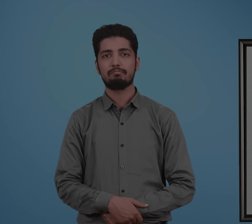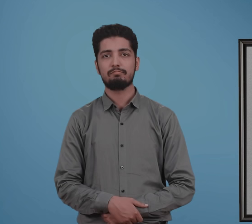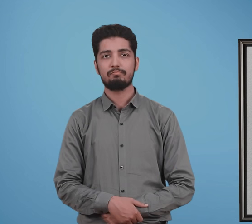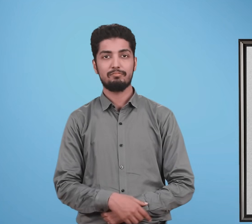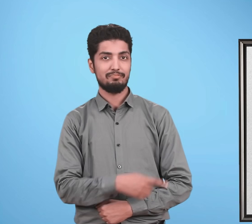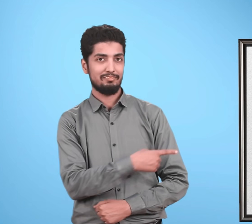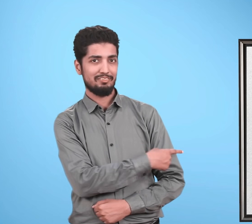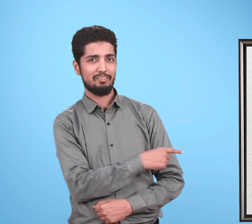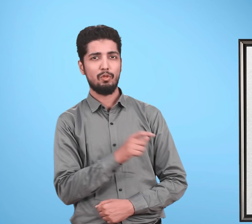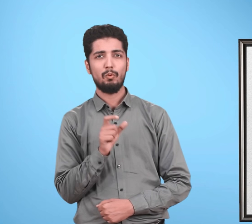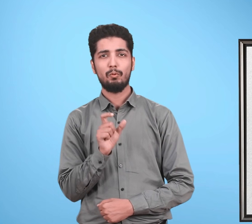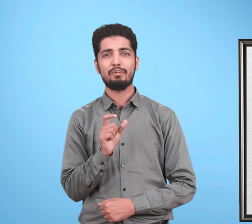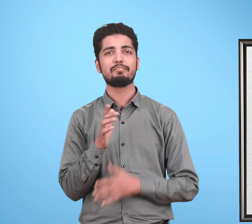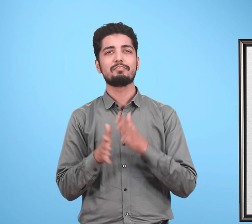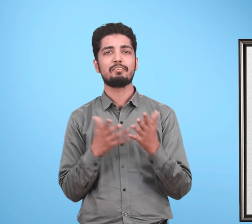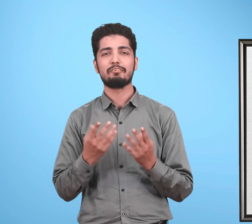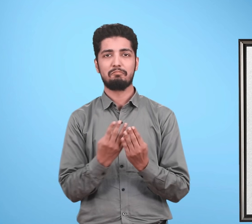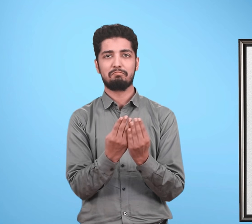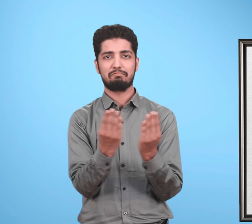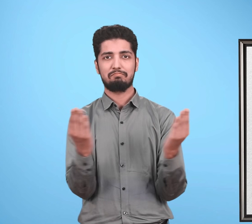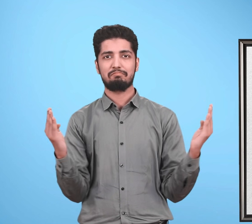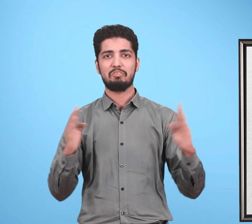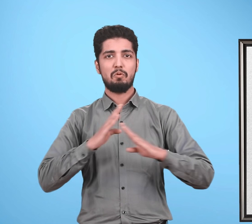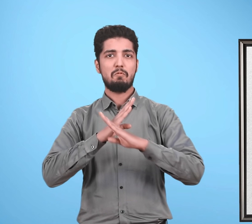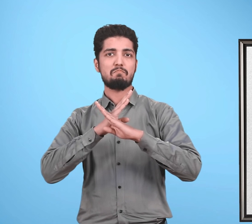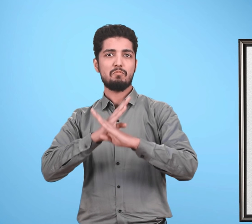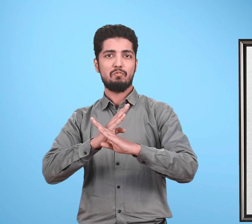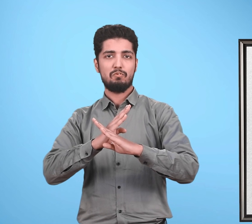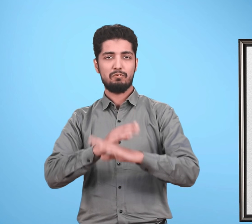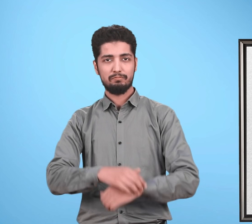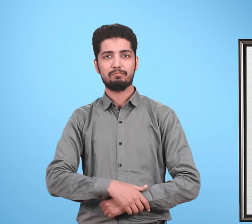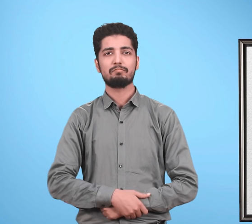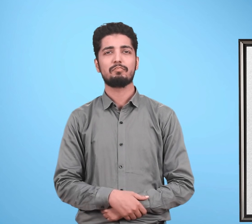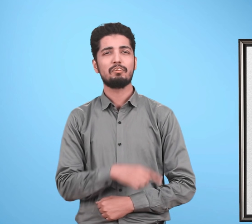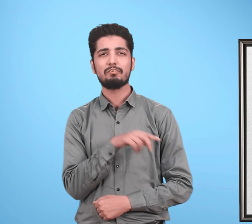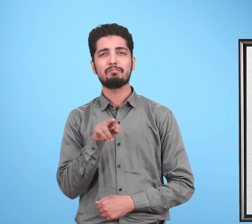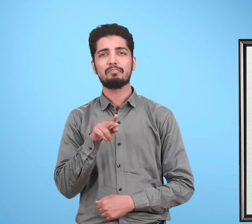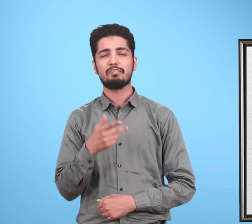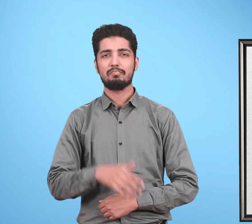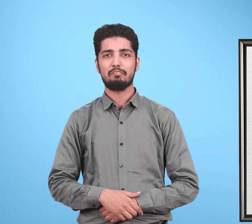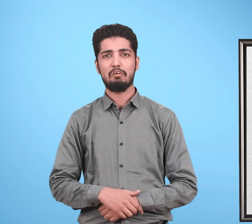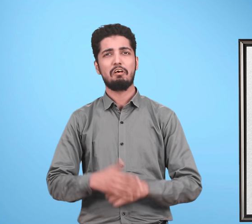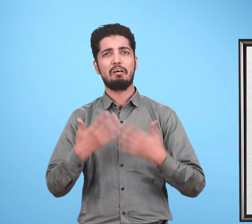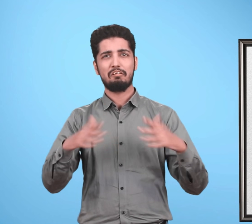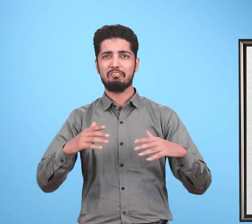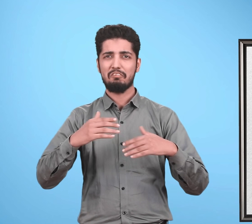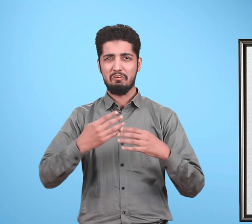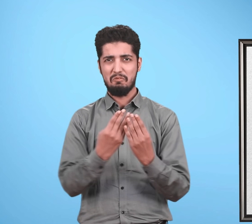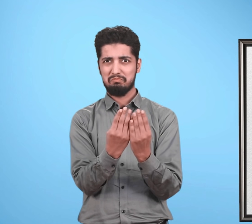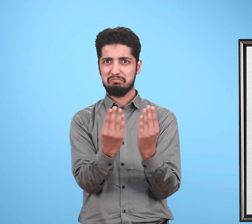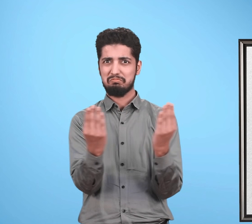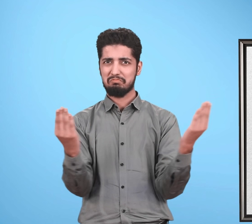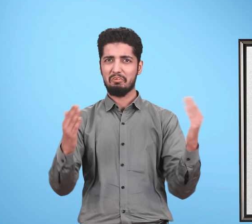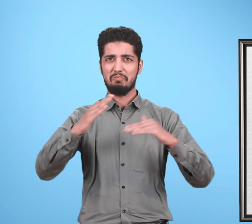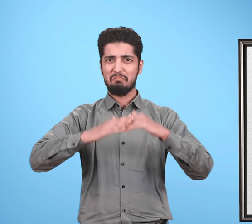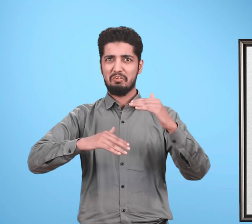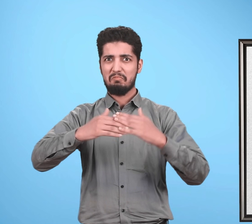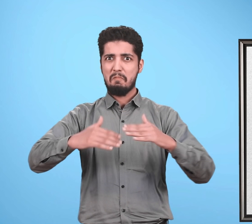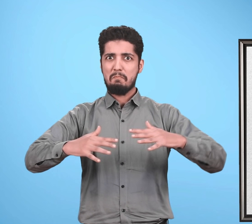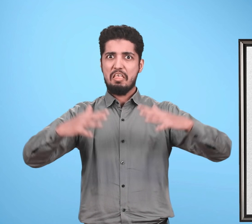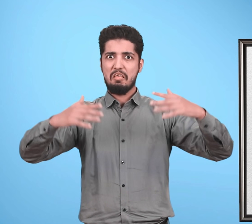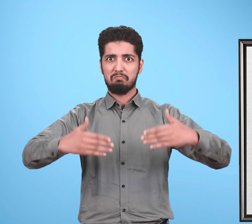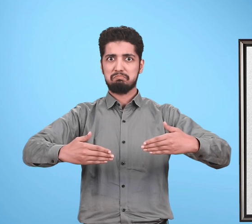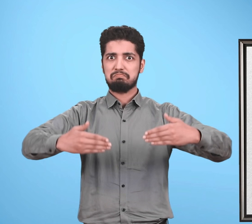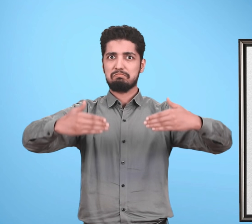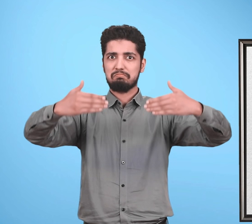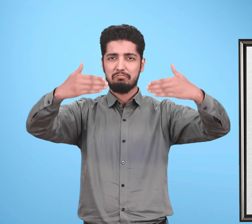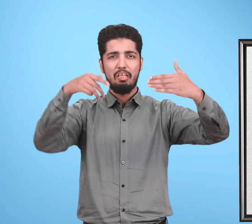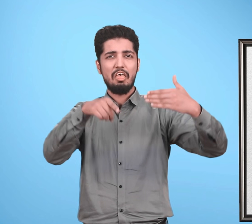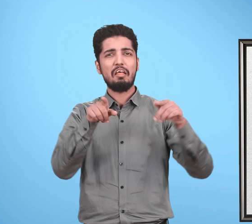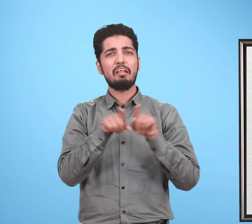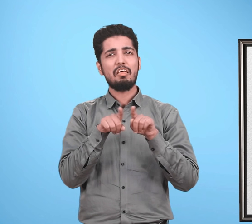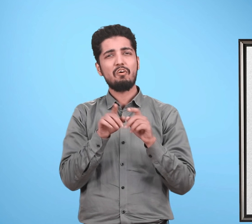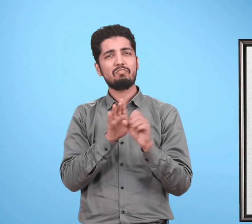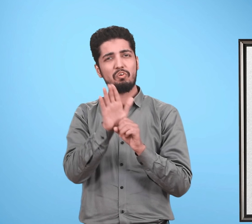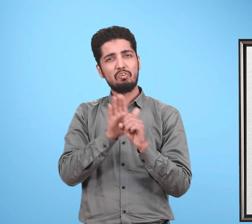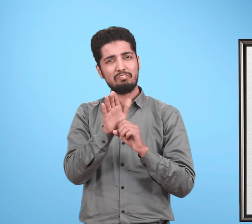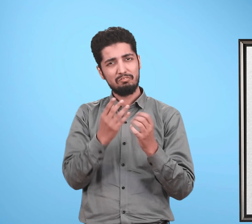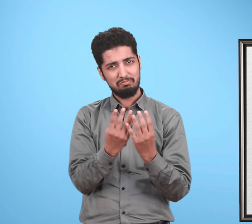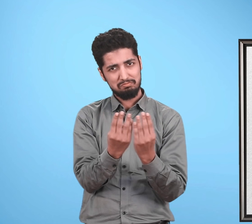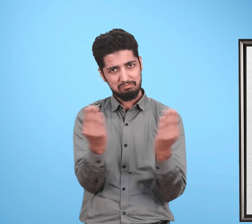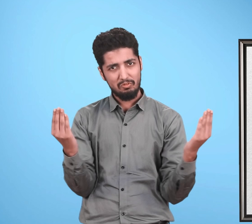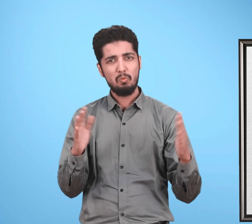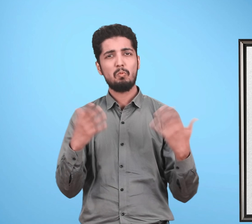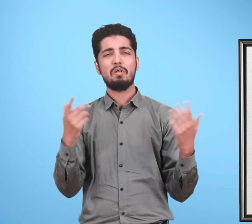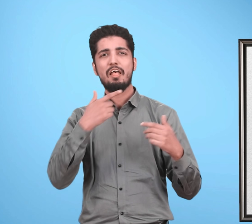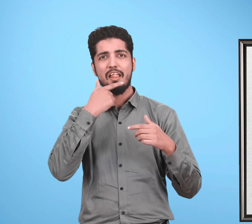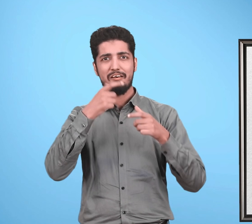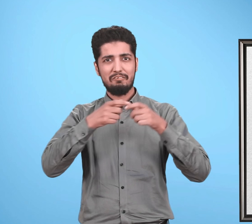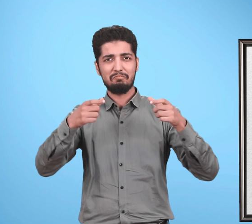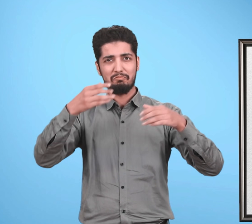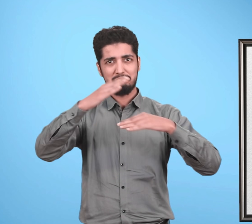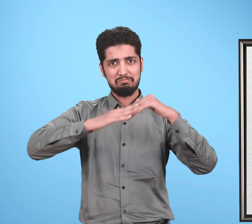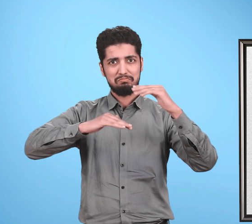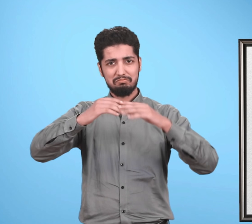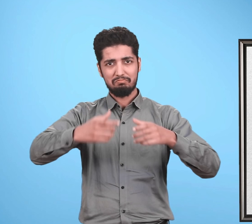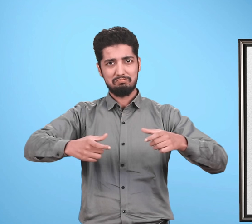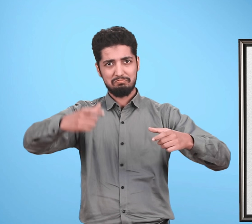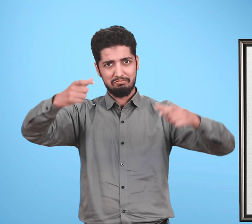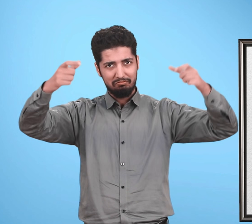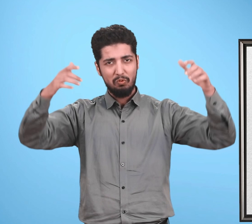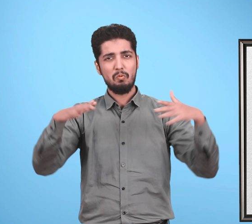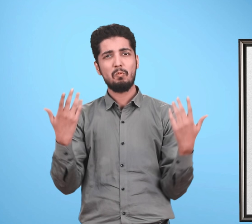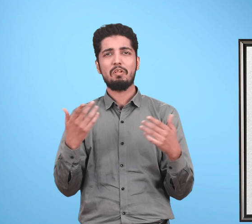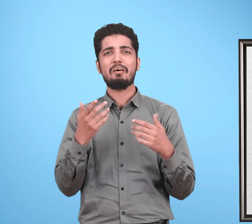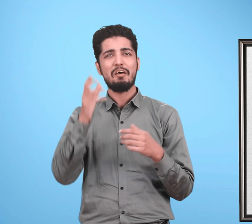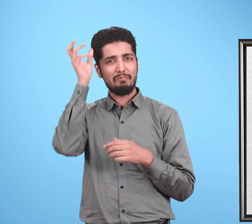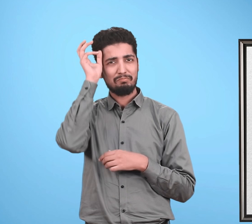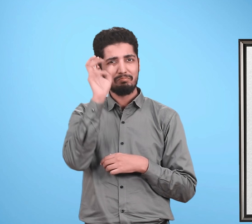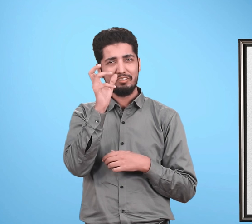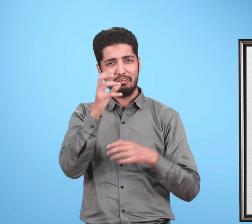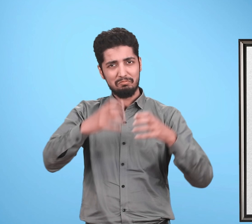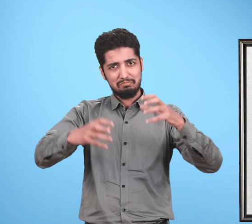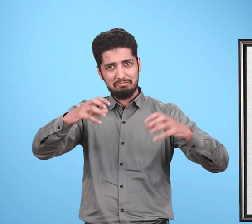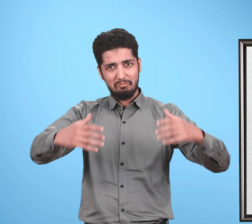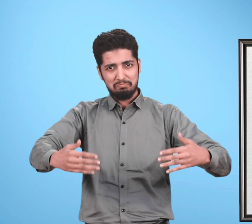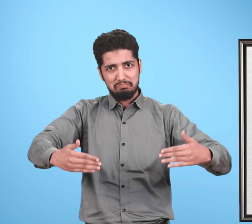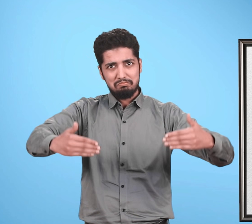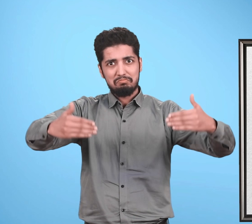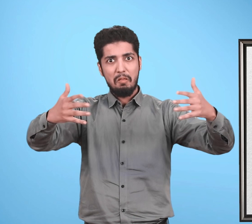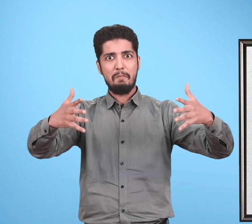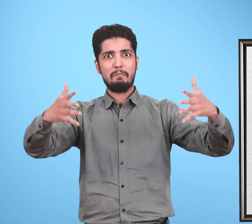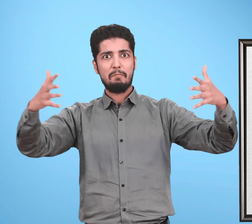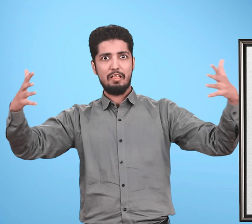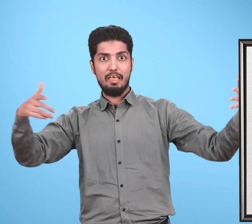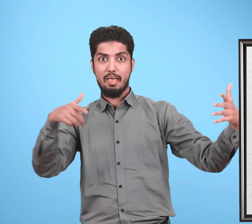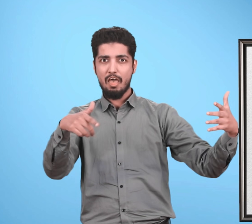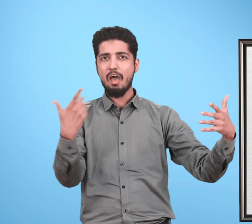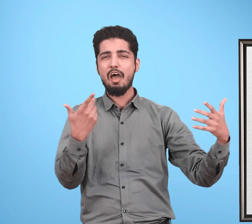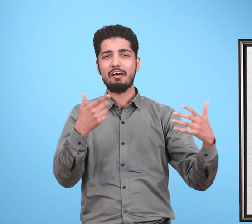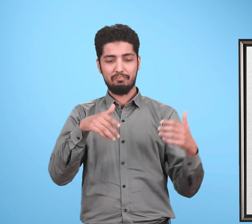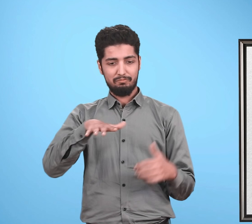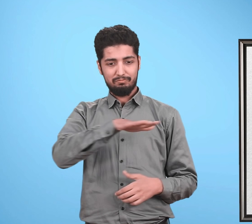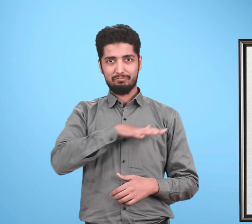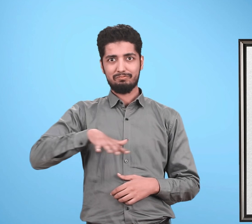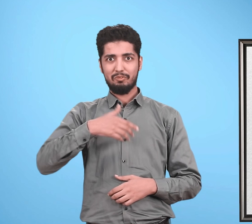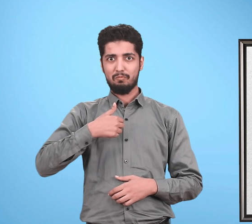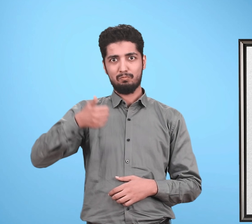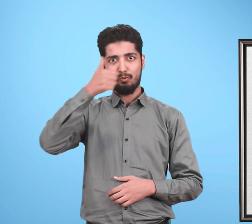Fortification. This sign means fortify or fortification. It refers to building of huge walls of wood, brick or stone were built around capital cities